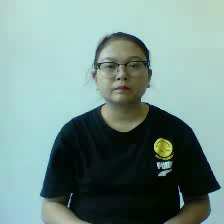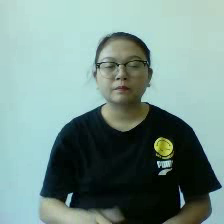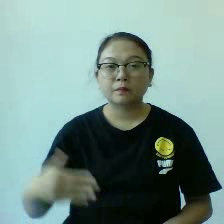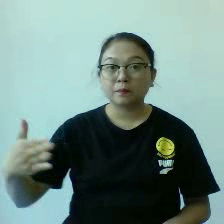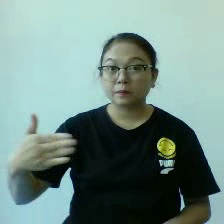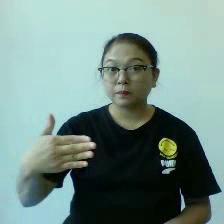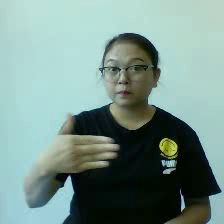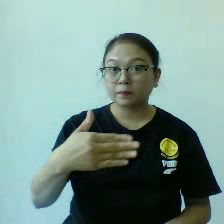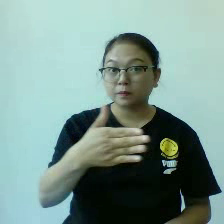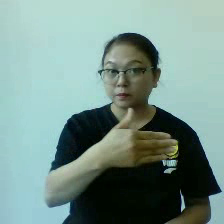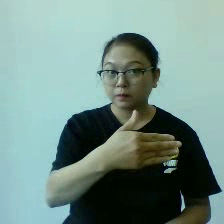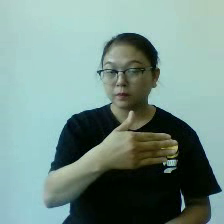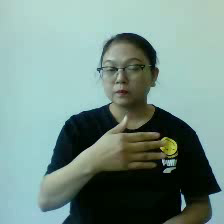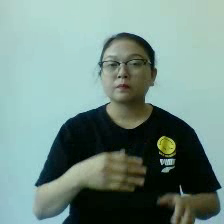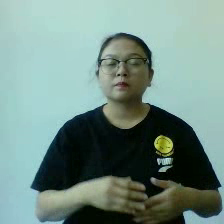Cá